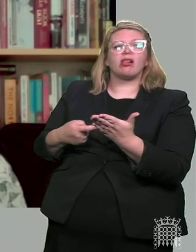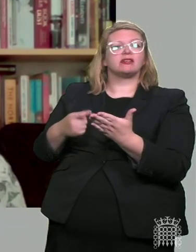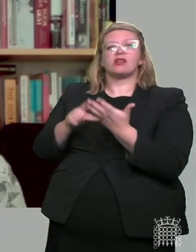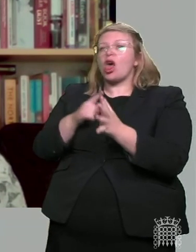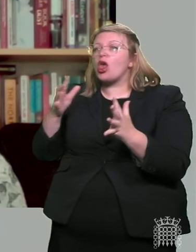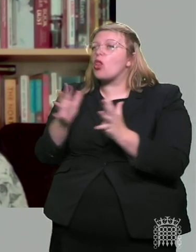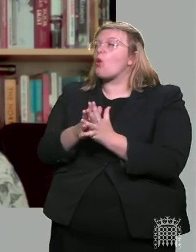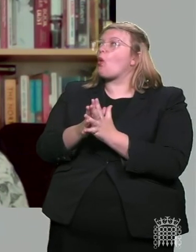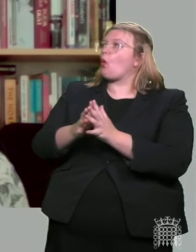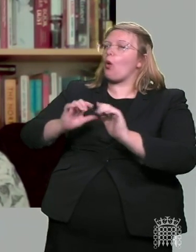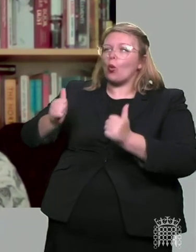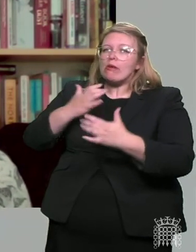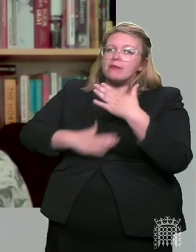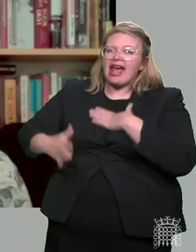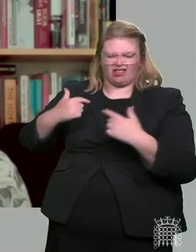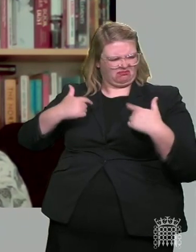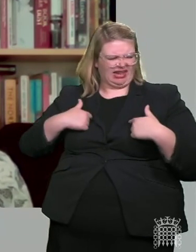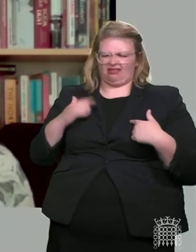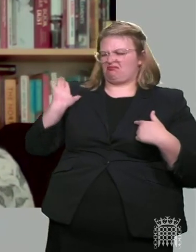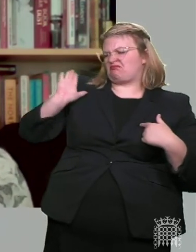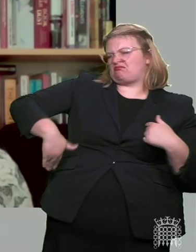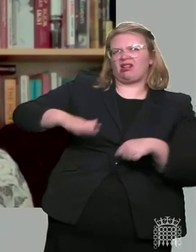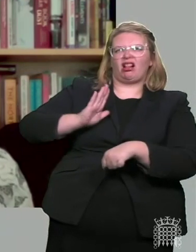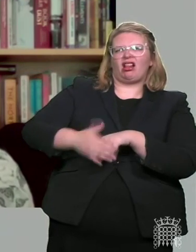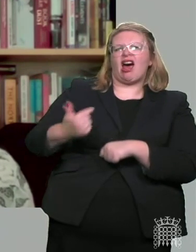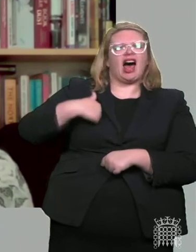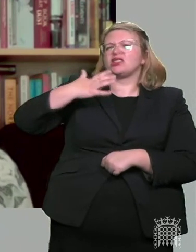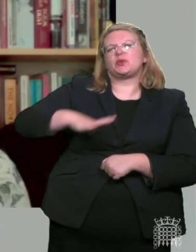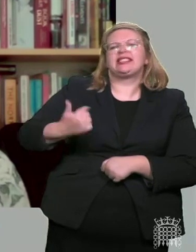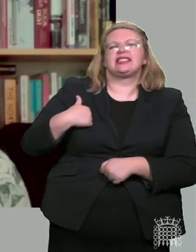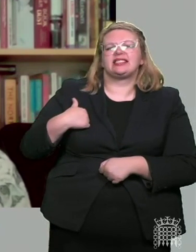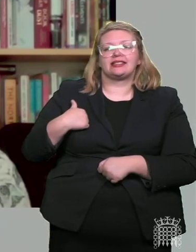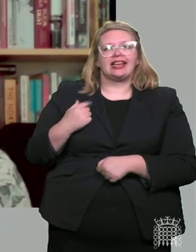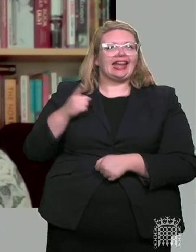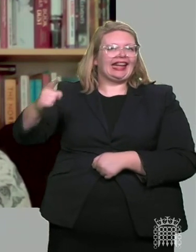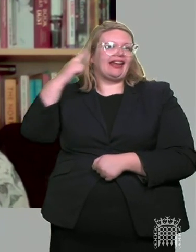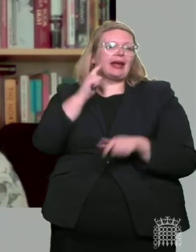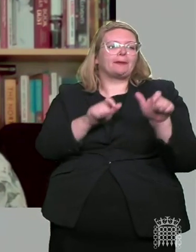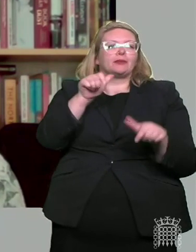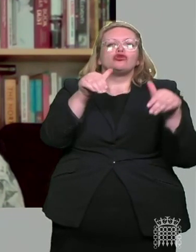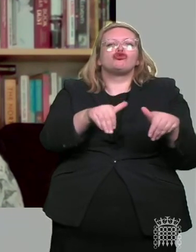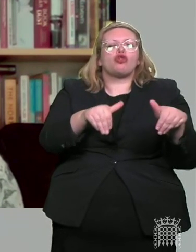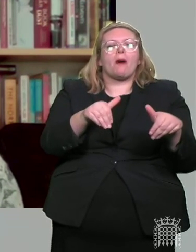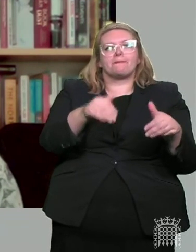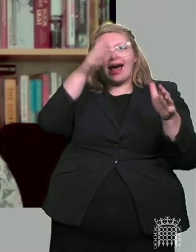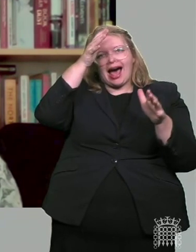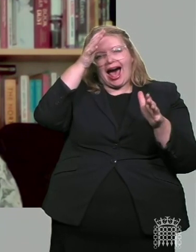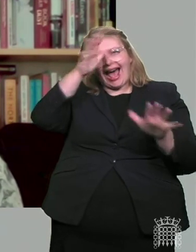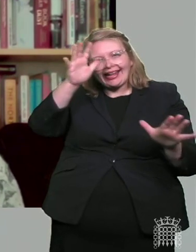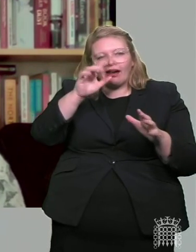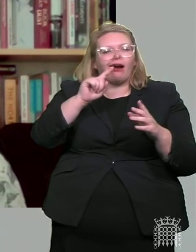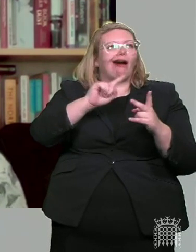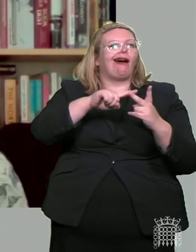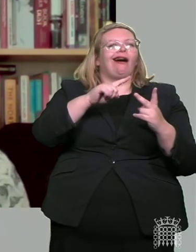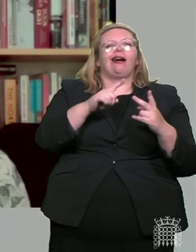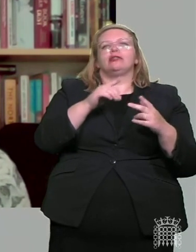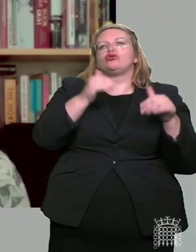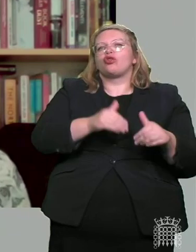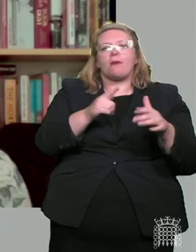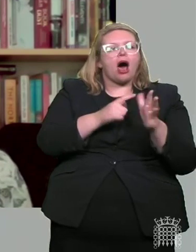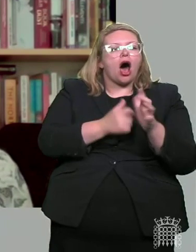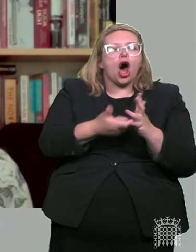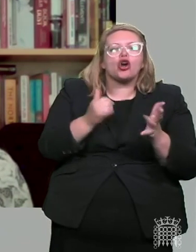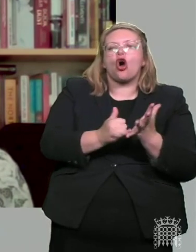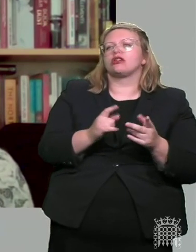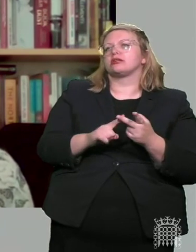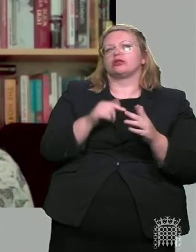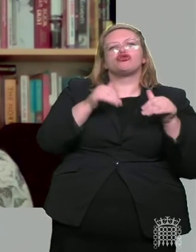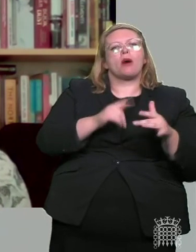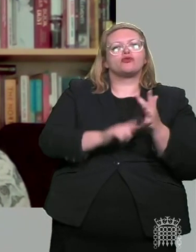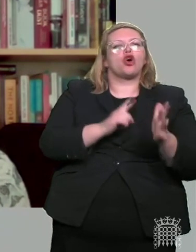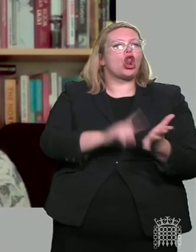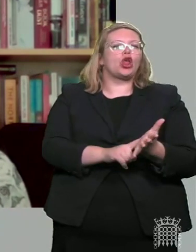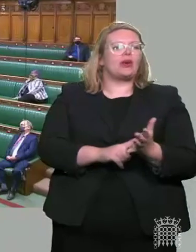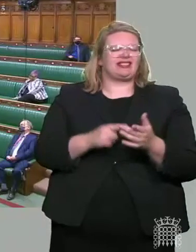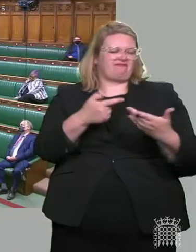He thinks they are for the sort of people who shop at John Lewis, Ikea or Argos and who do not have wealthy donors to fund their lifestyles, not for people like him and his Ministers.